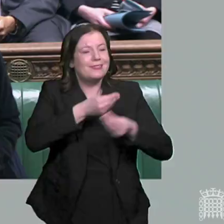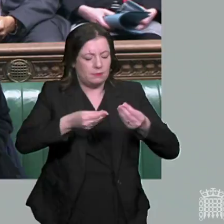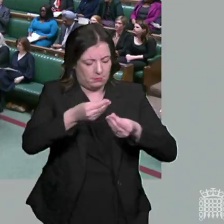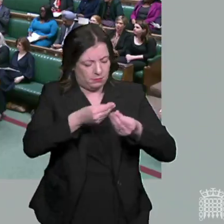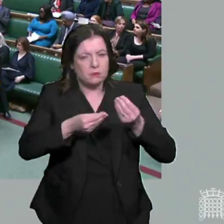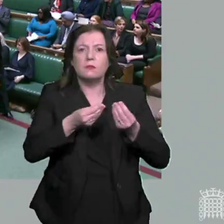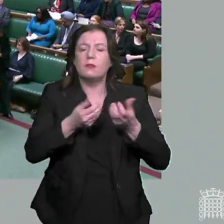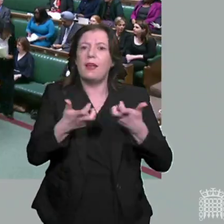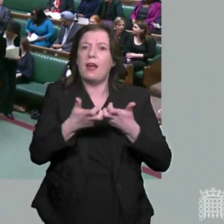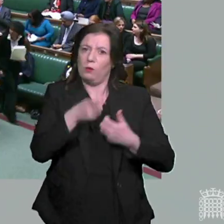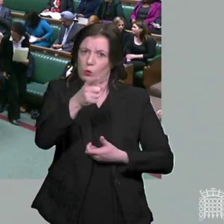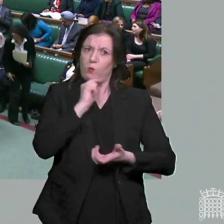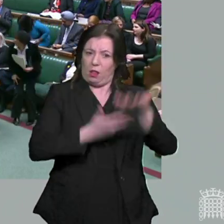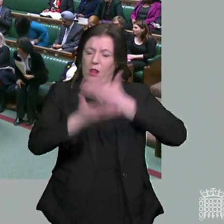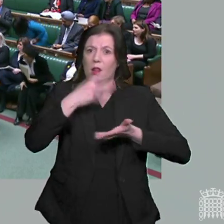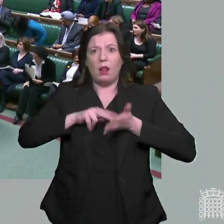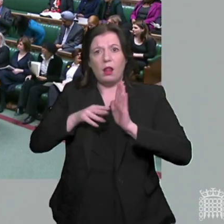Which of those barriers to growth for our innovative businesses will the Minister sort out today?